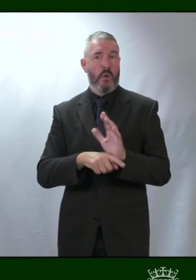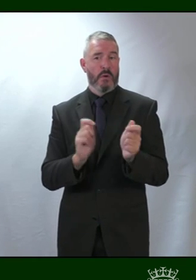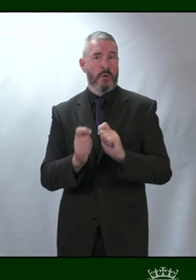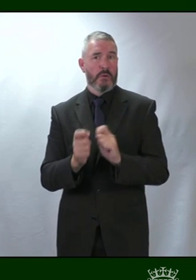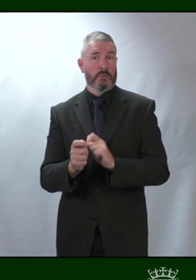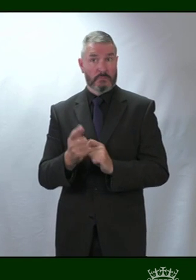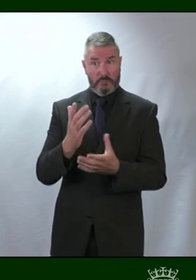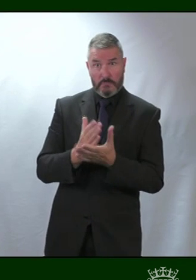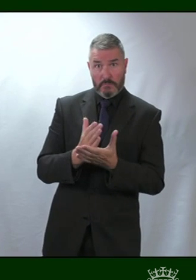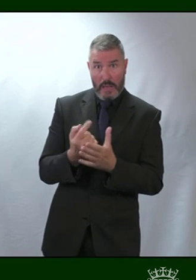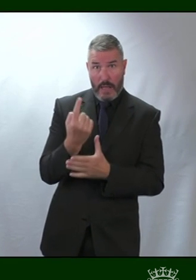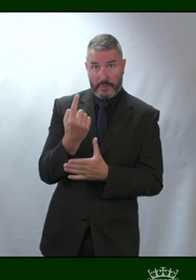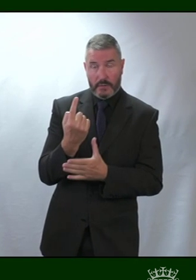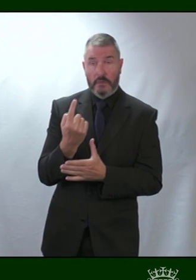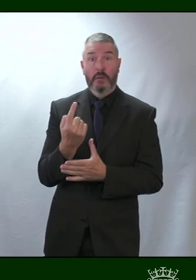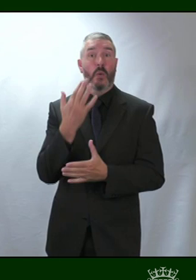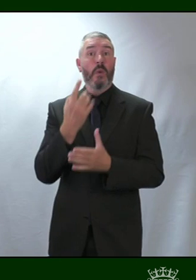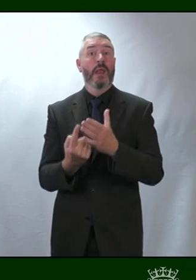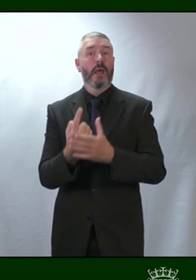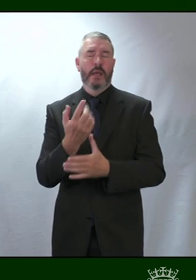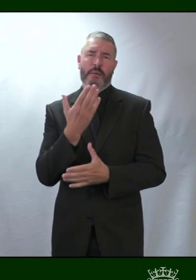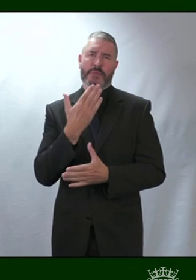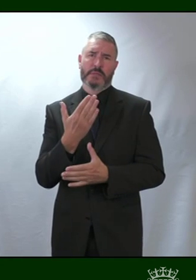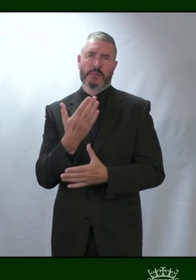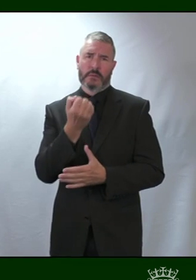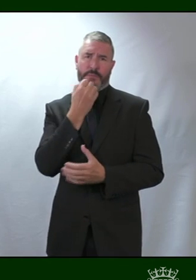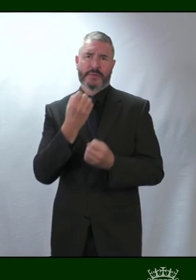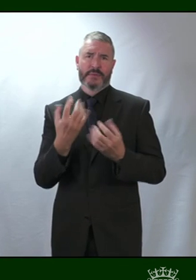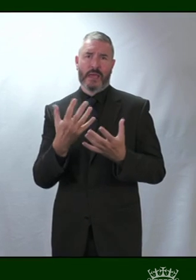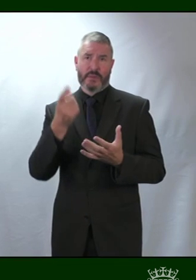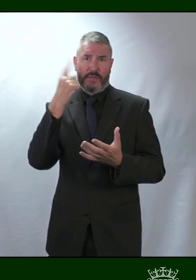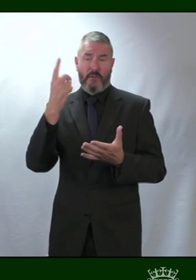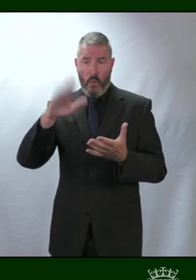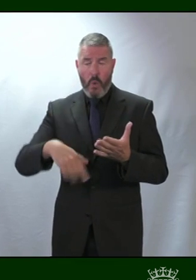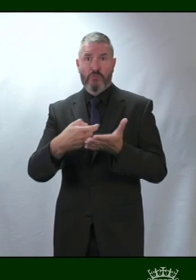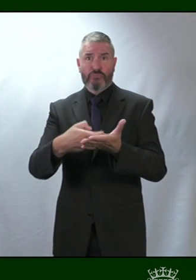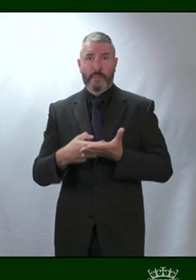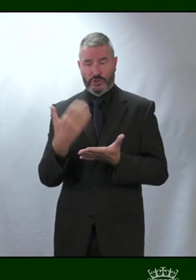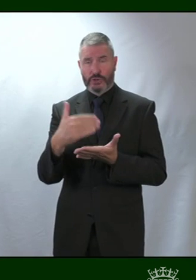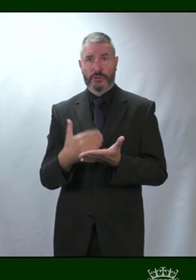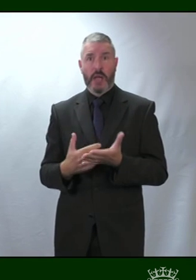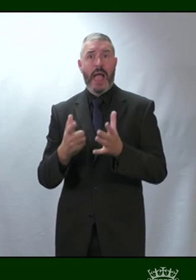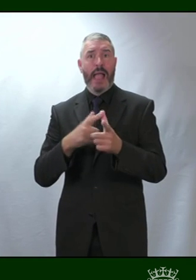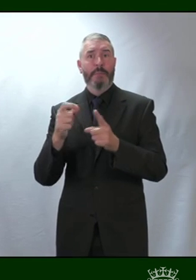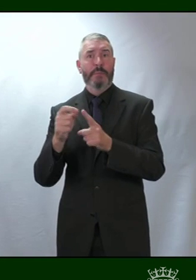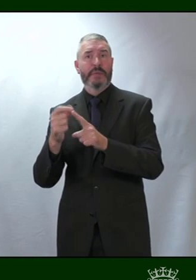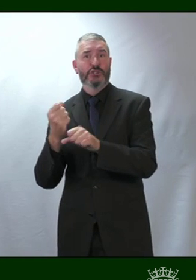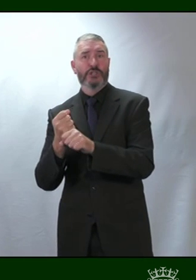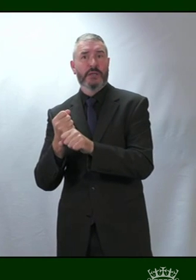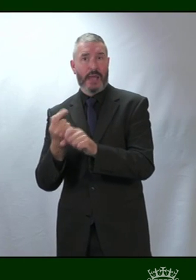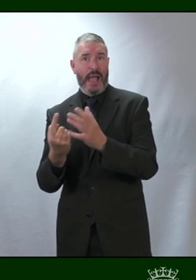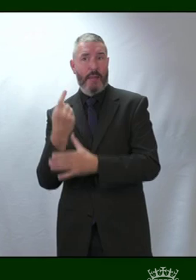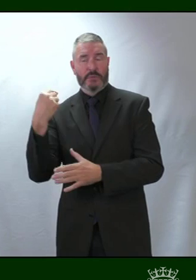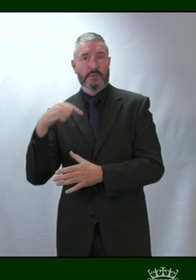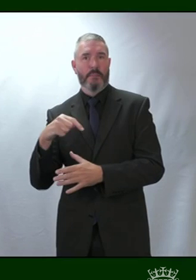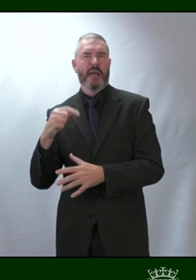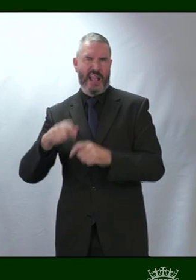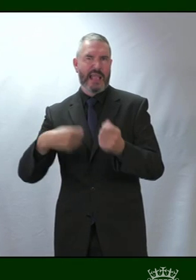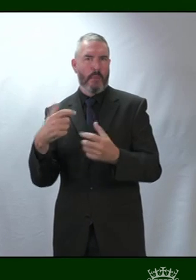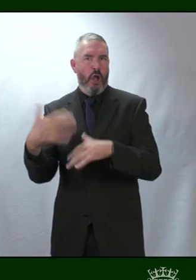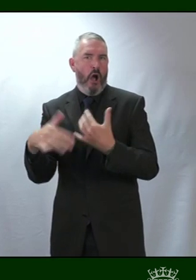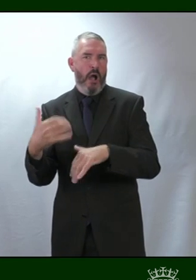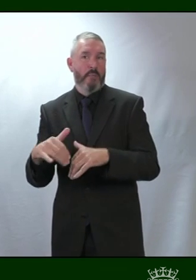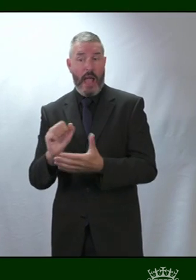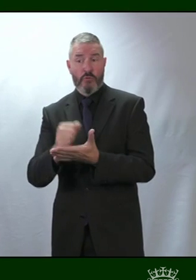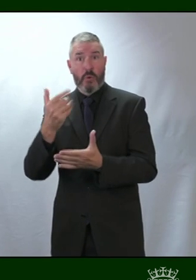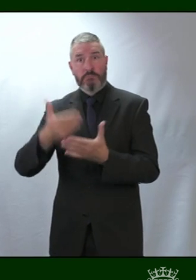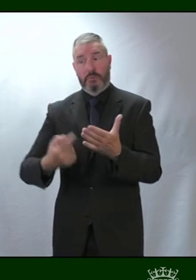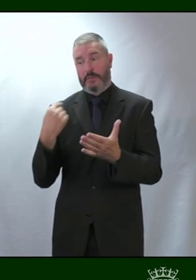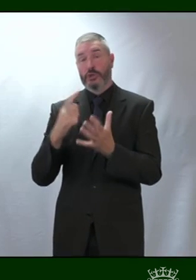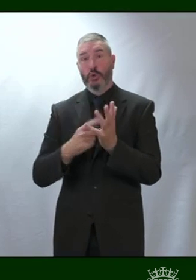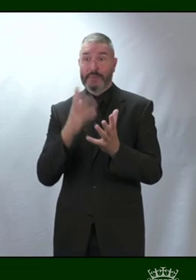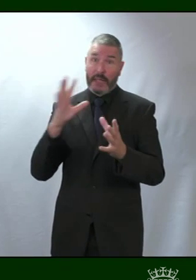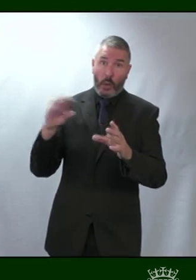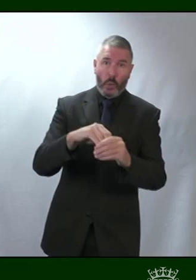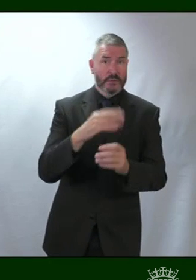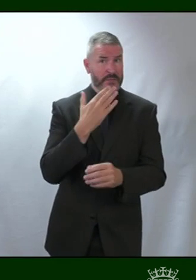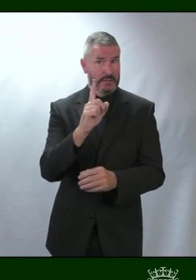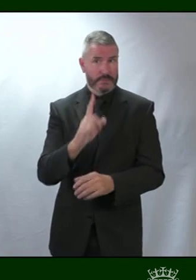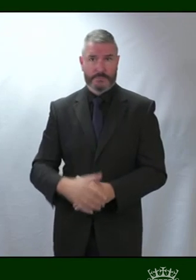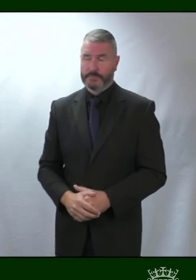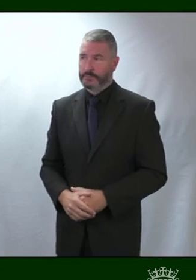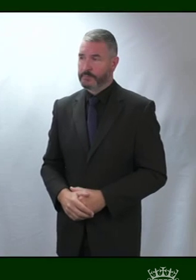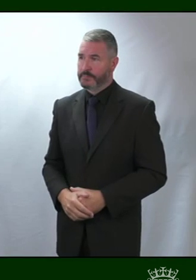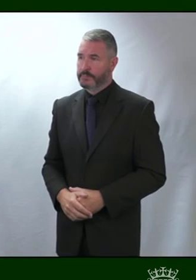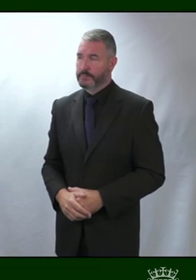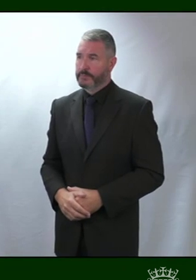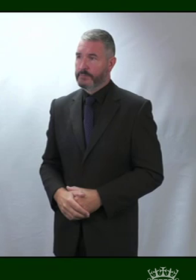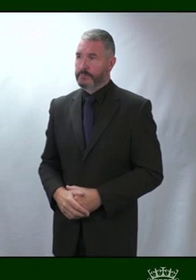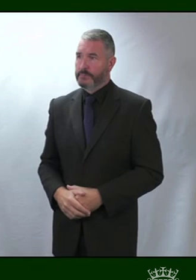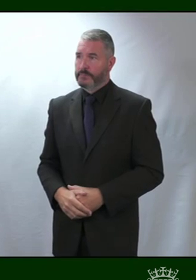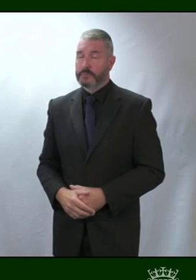Is this true, and if so, will No. 10 consider all the recommendations made by the all-party parliamentary group for gambling related harm in our report published in June?